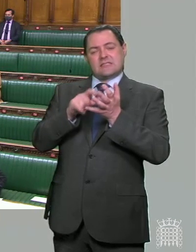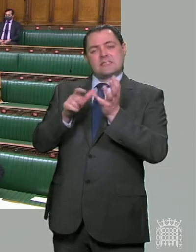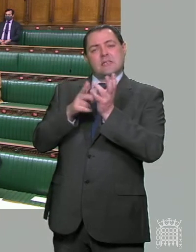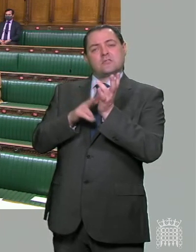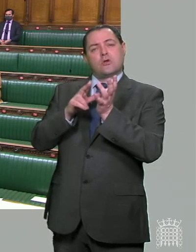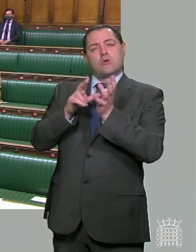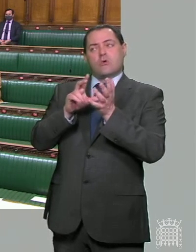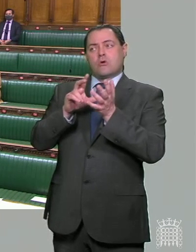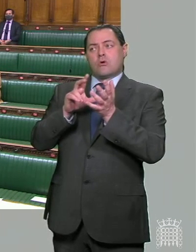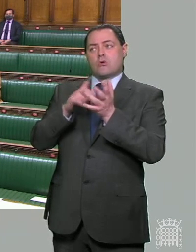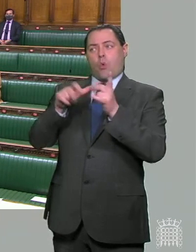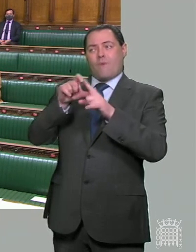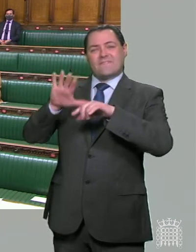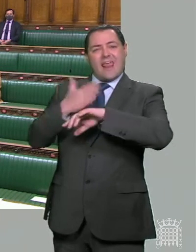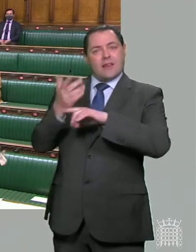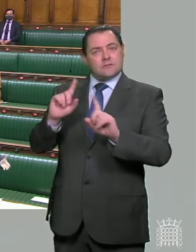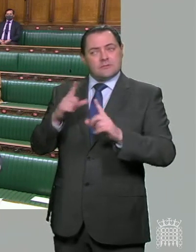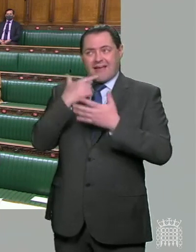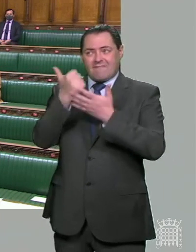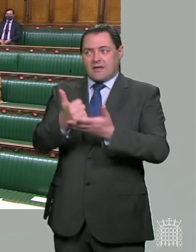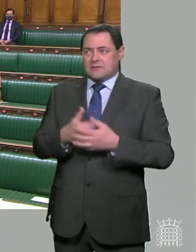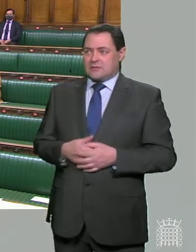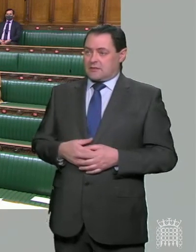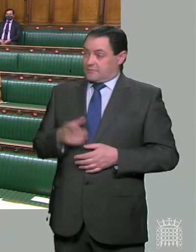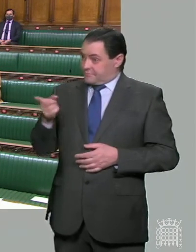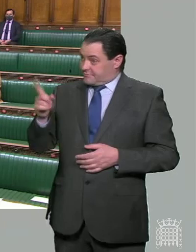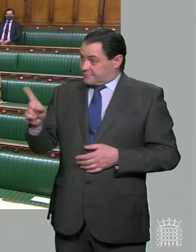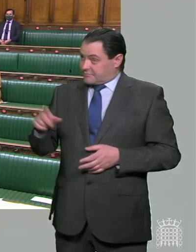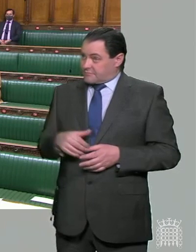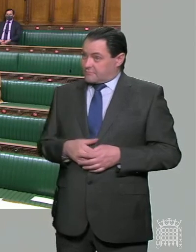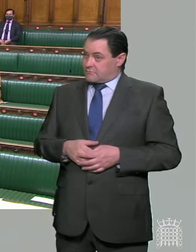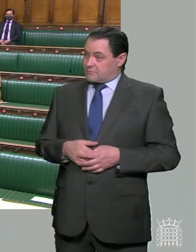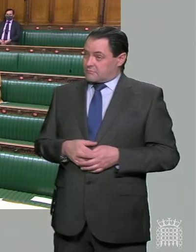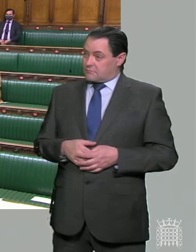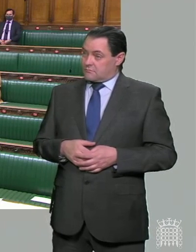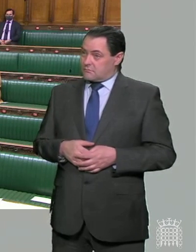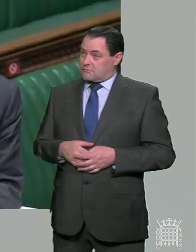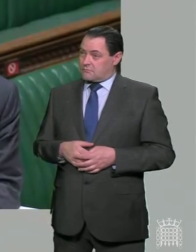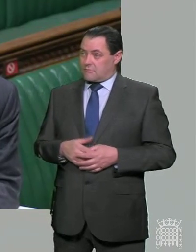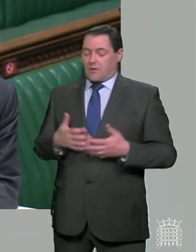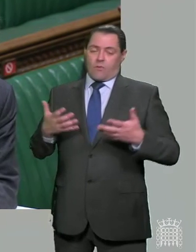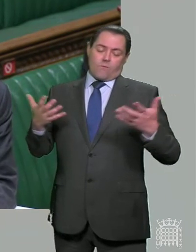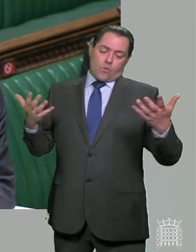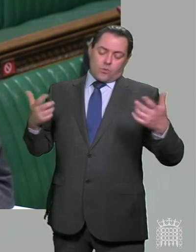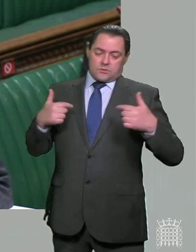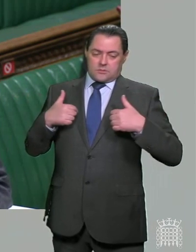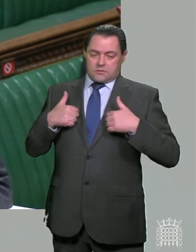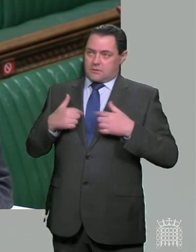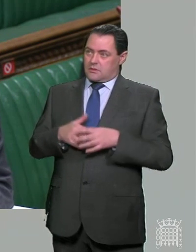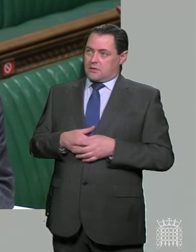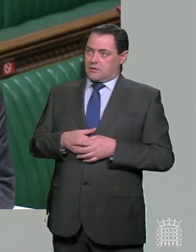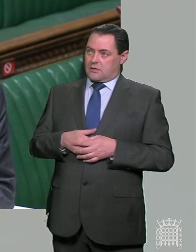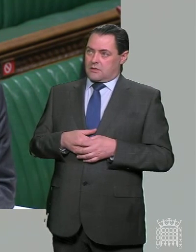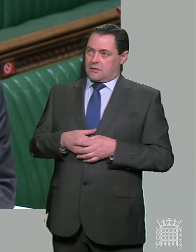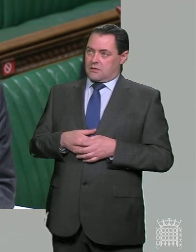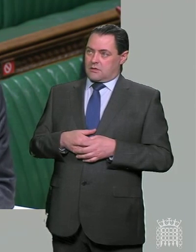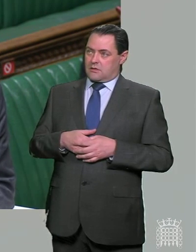The ball’s on the penalty spot—come on, Prime Minister.